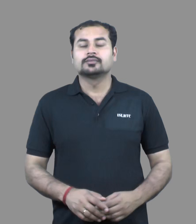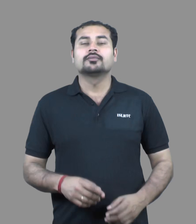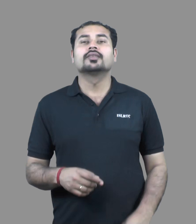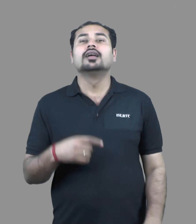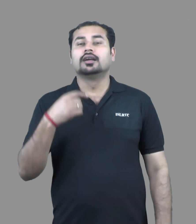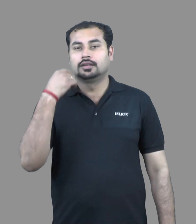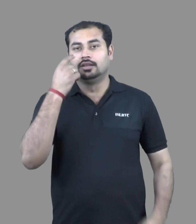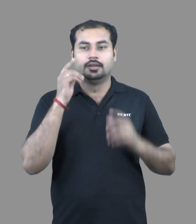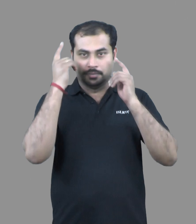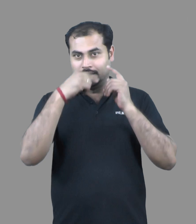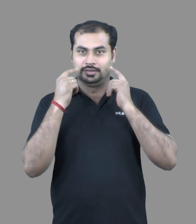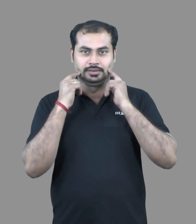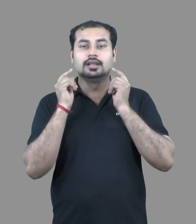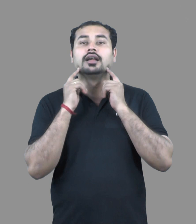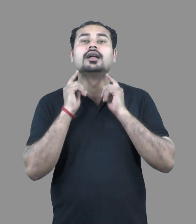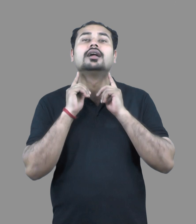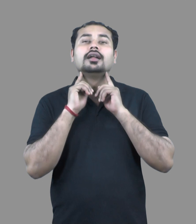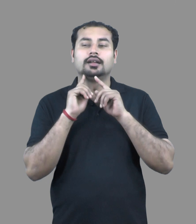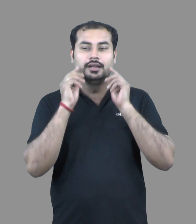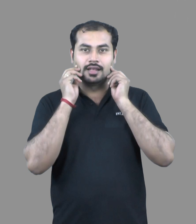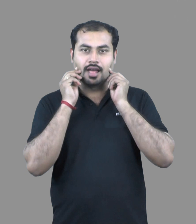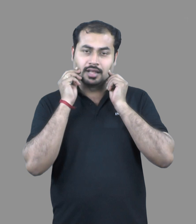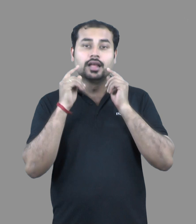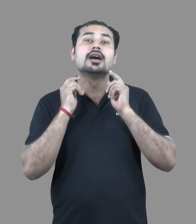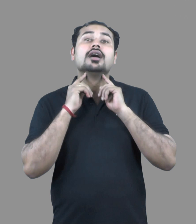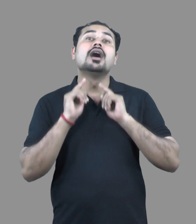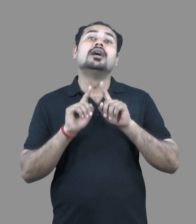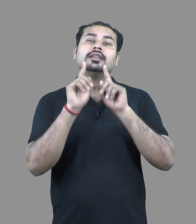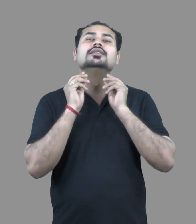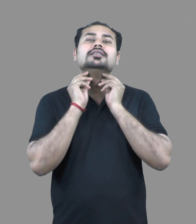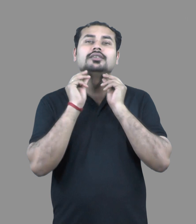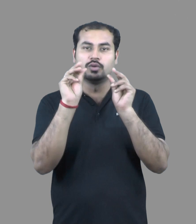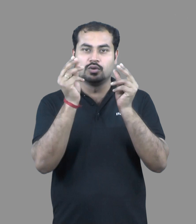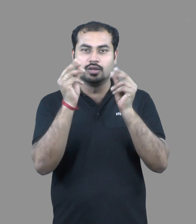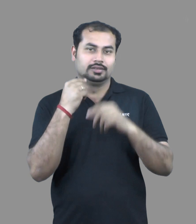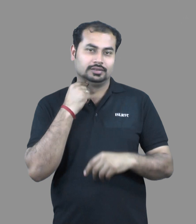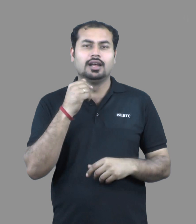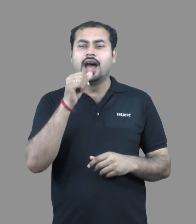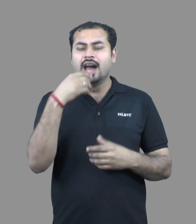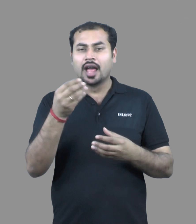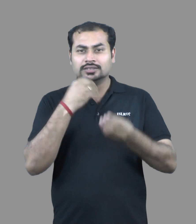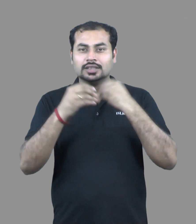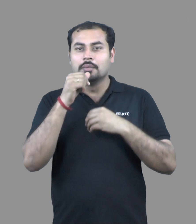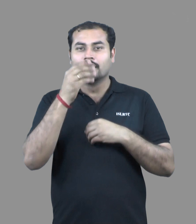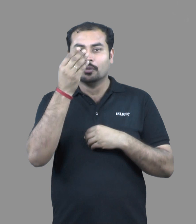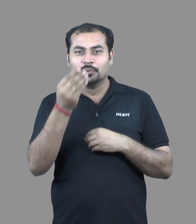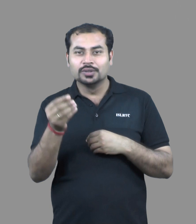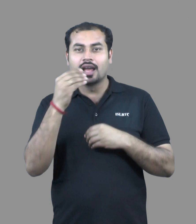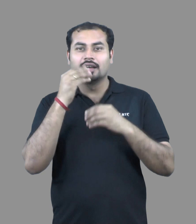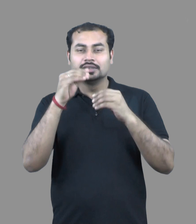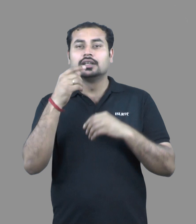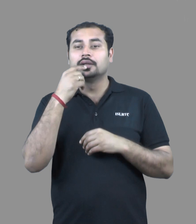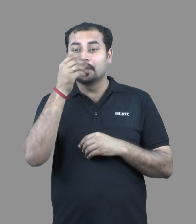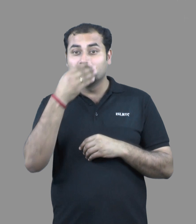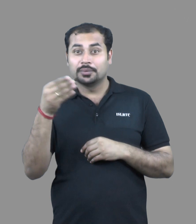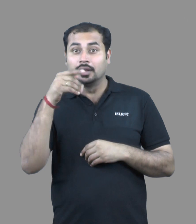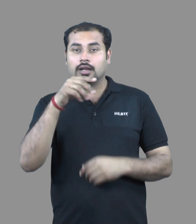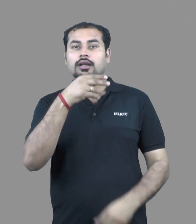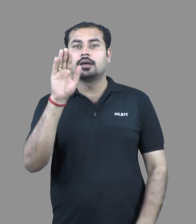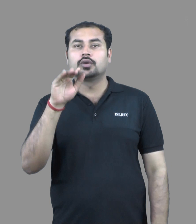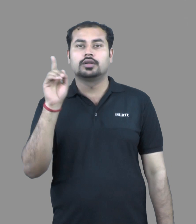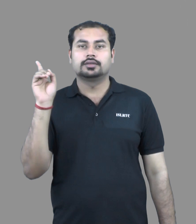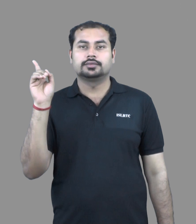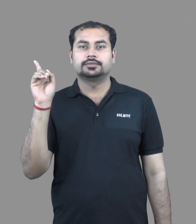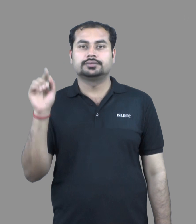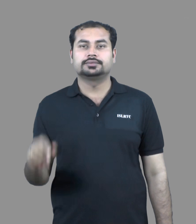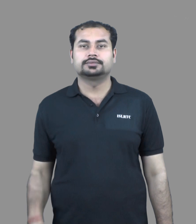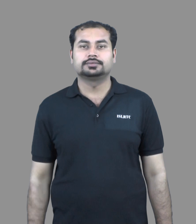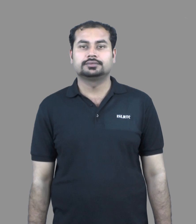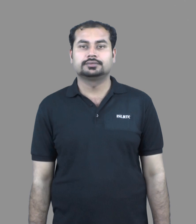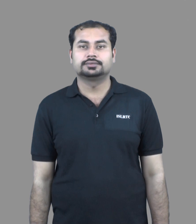Parotid Gland